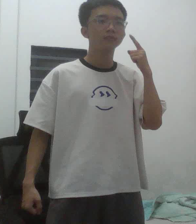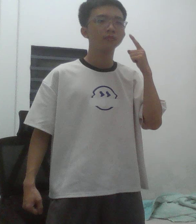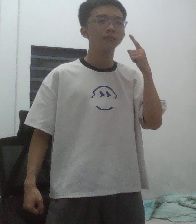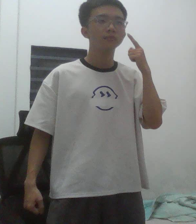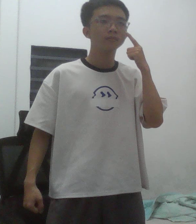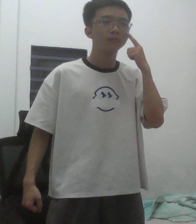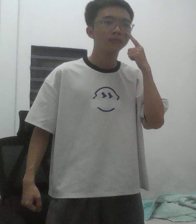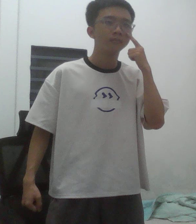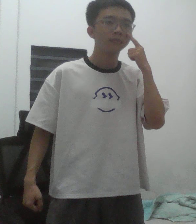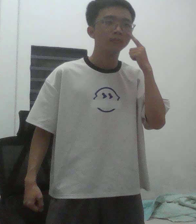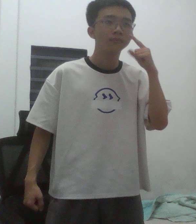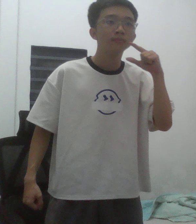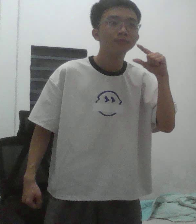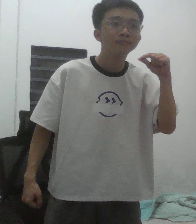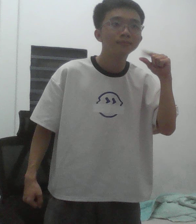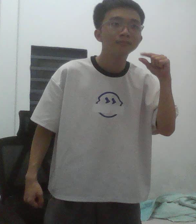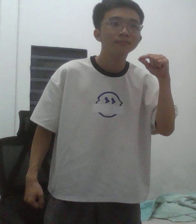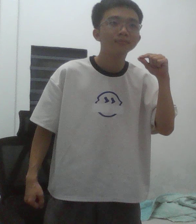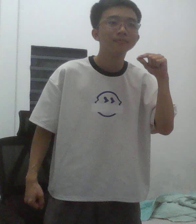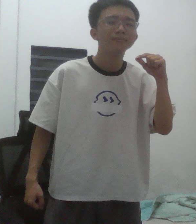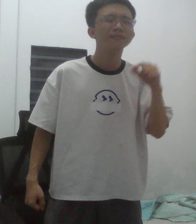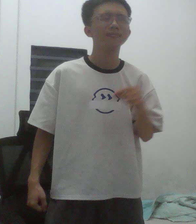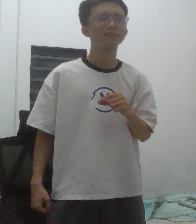lam quen